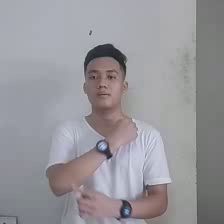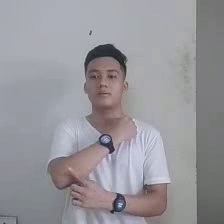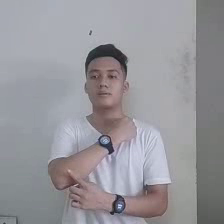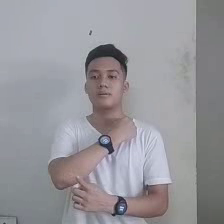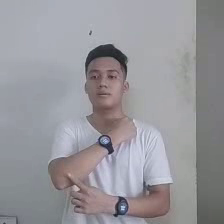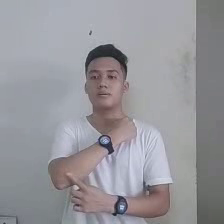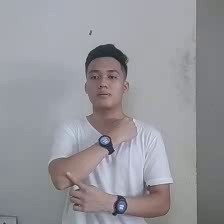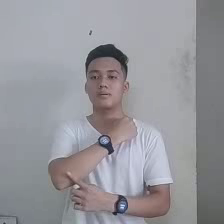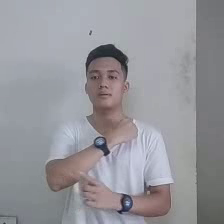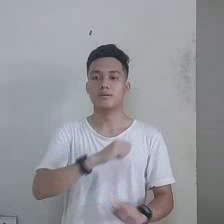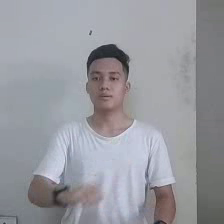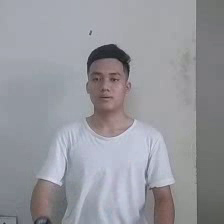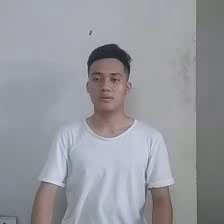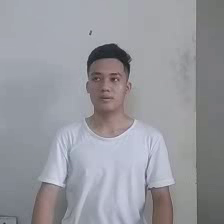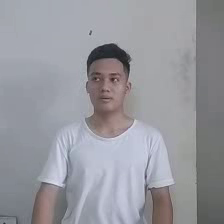Cám dỗ